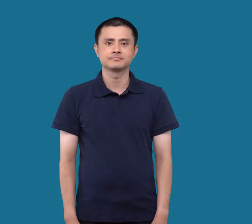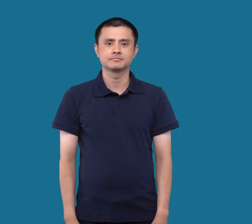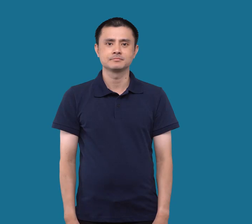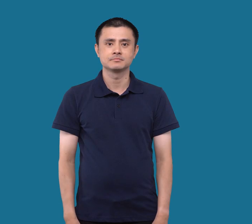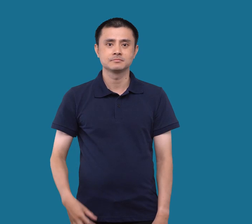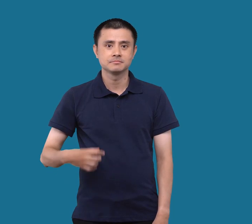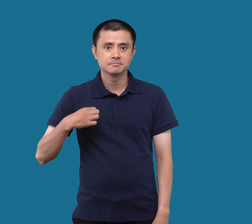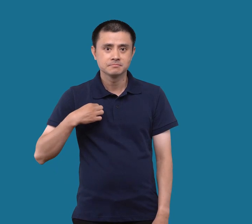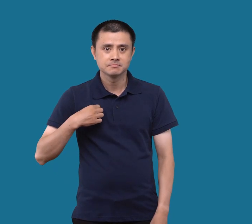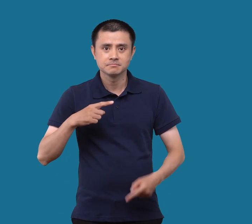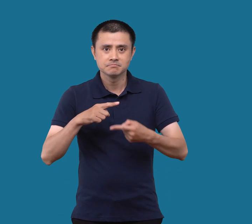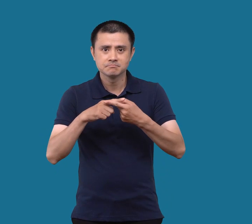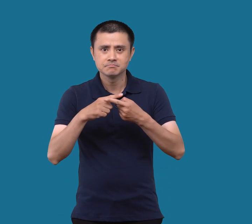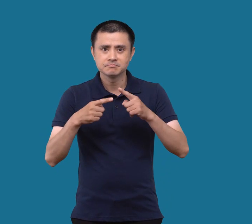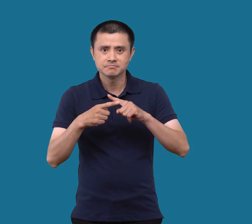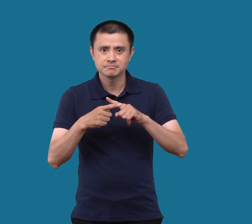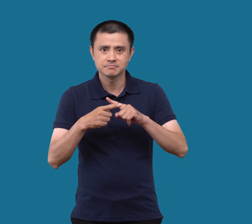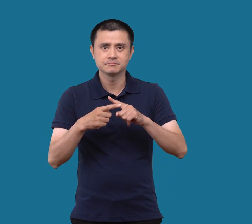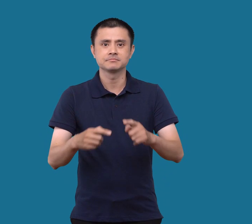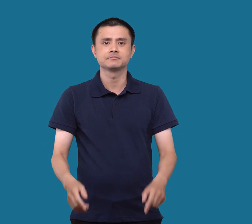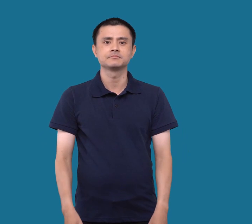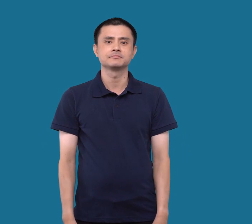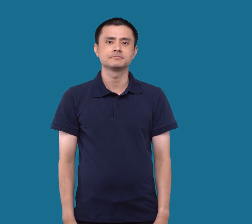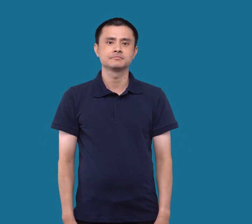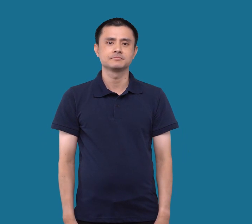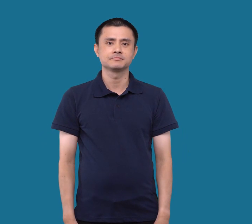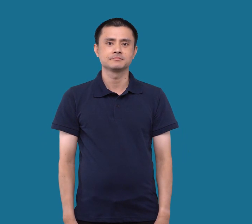áo len